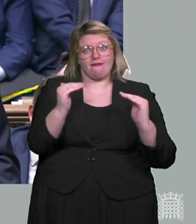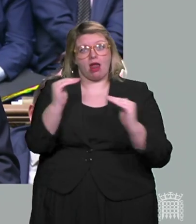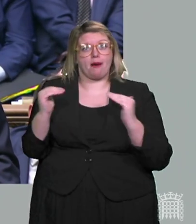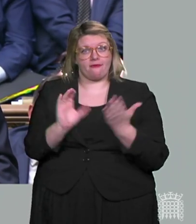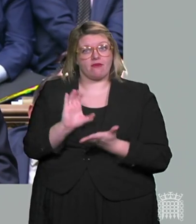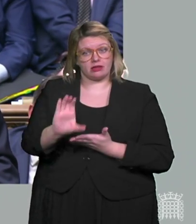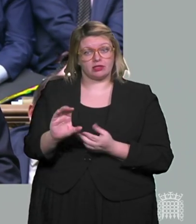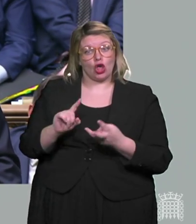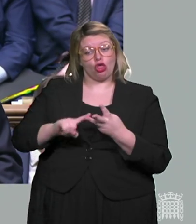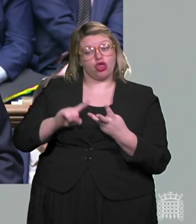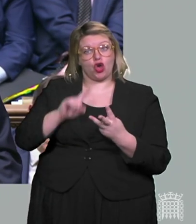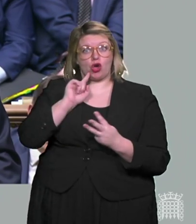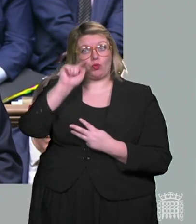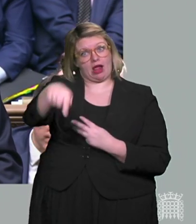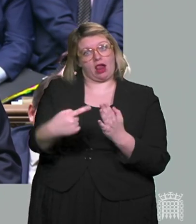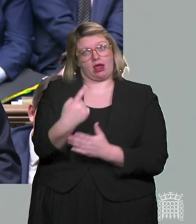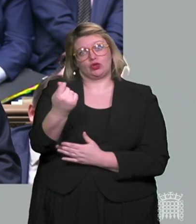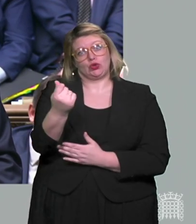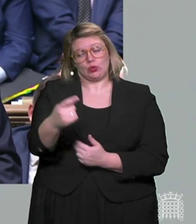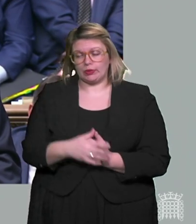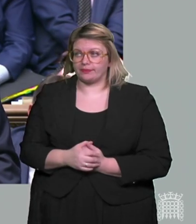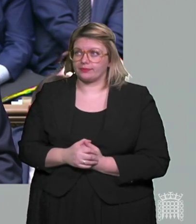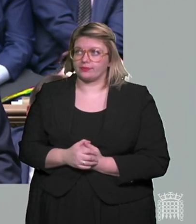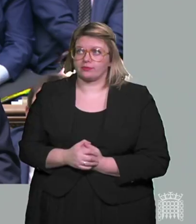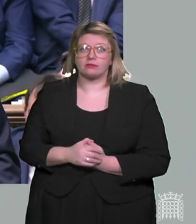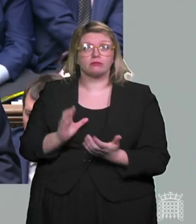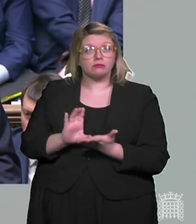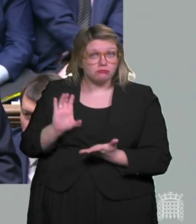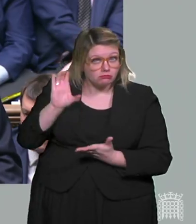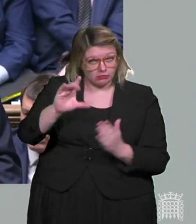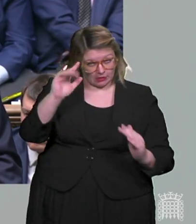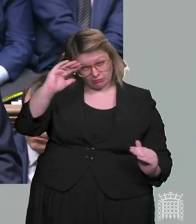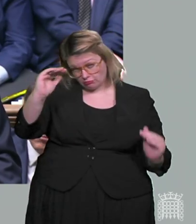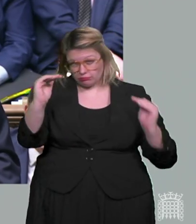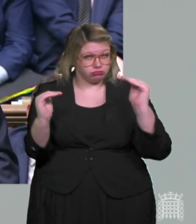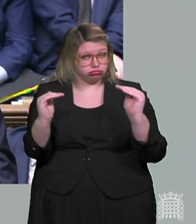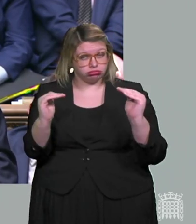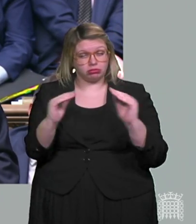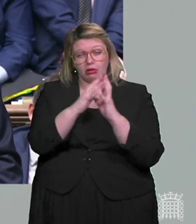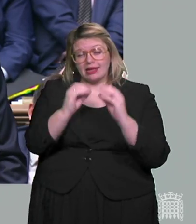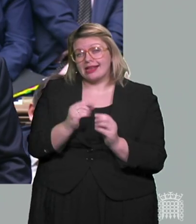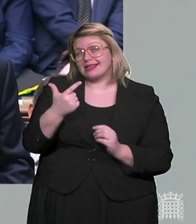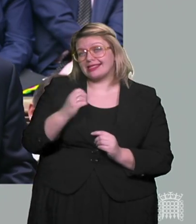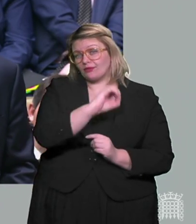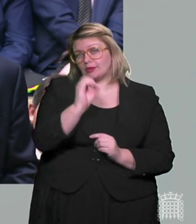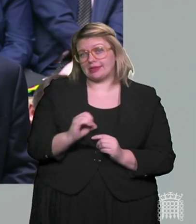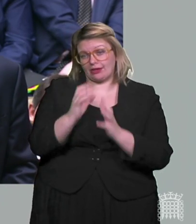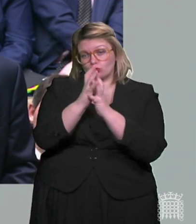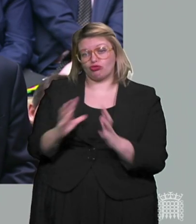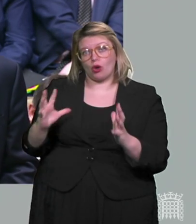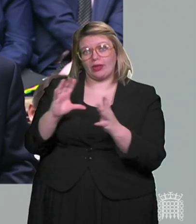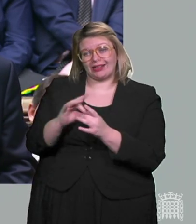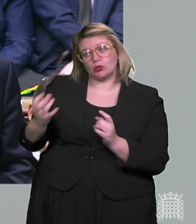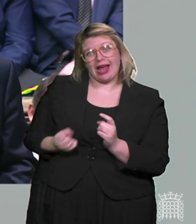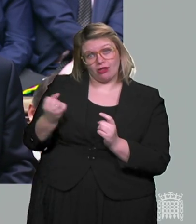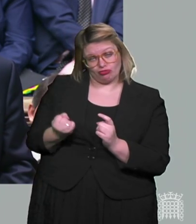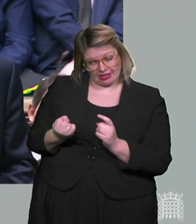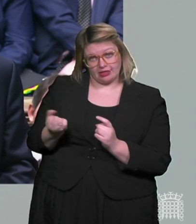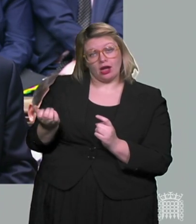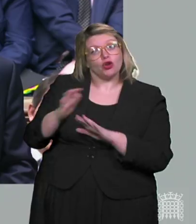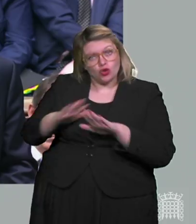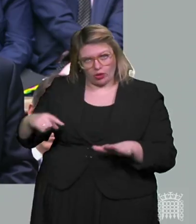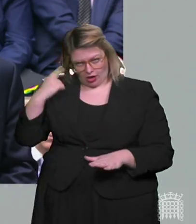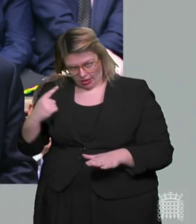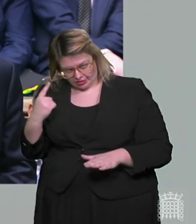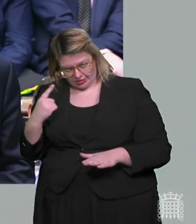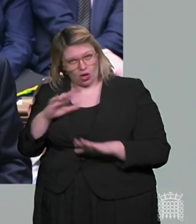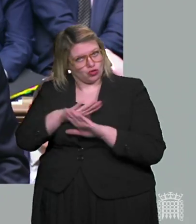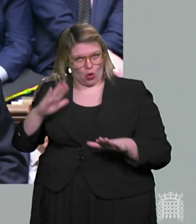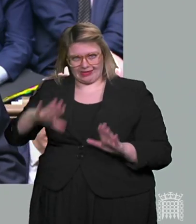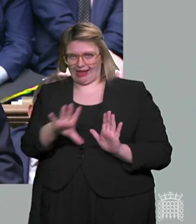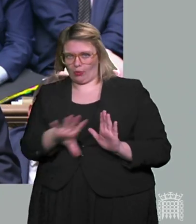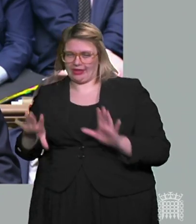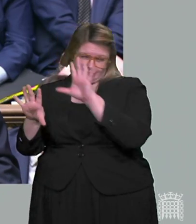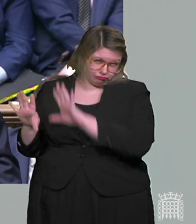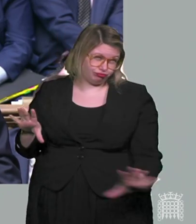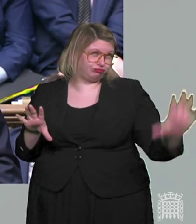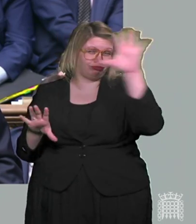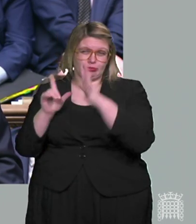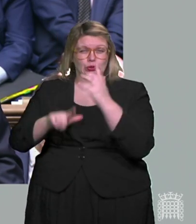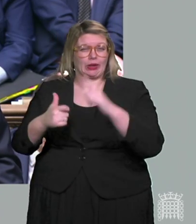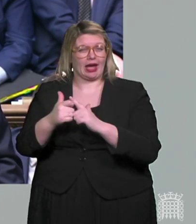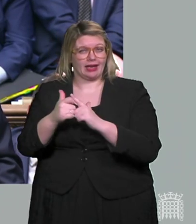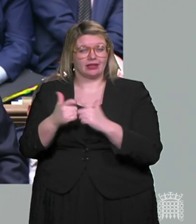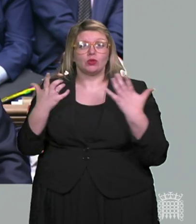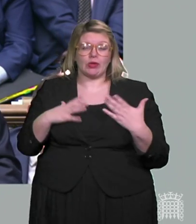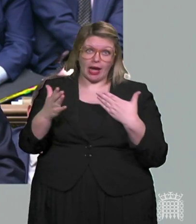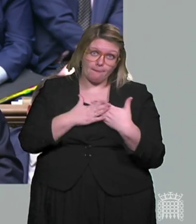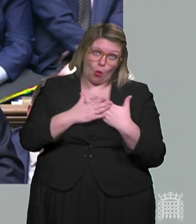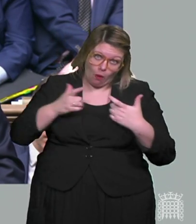A third round will follow. Since we started focusing on levelling up, 70% of the growth in salaried jobs has come from outside London and the south-east, and today we take further steps.